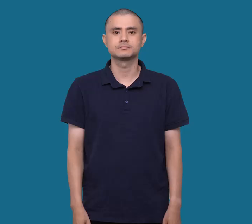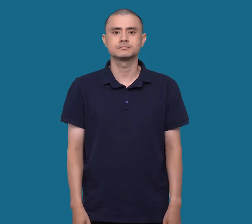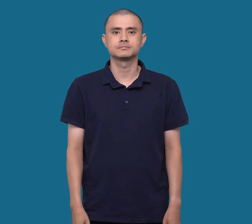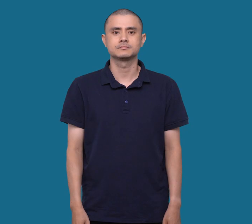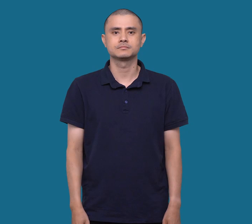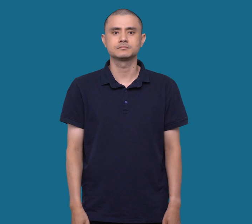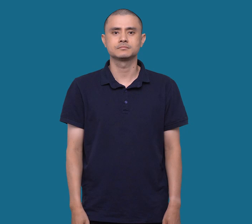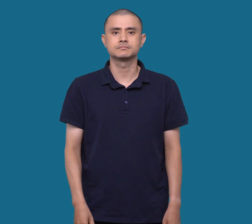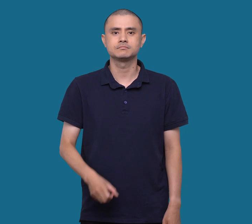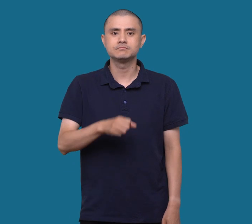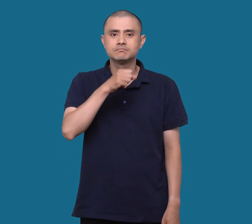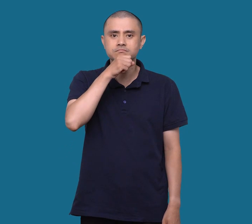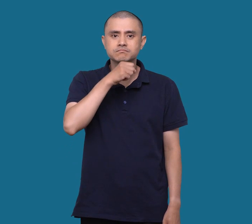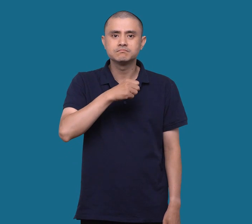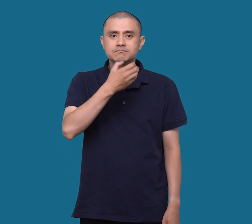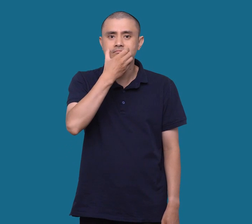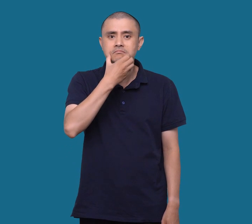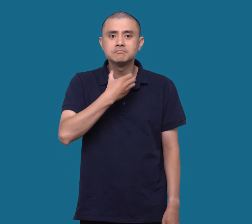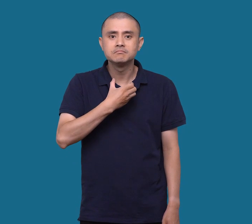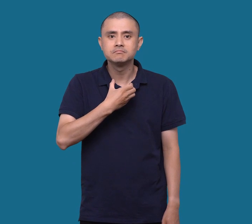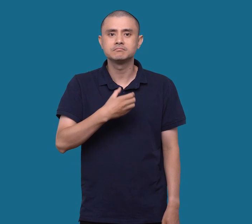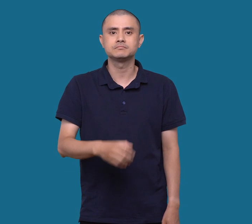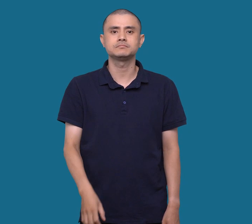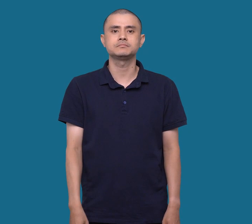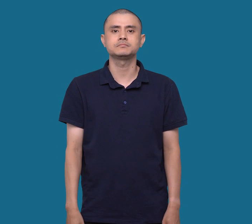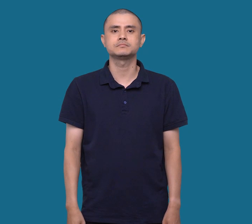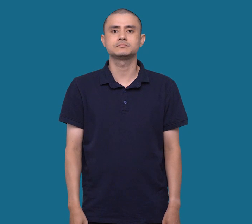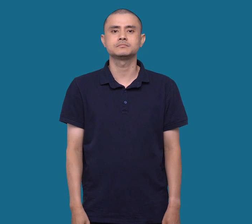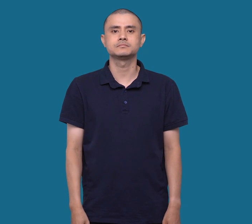ông bà